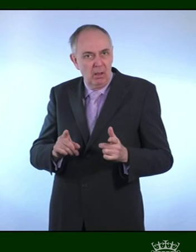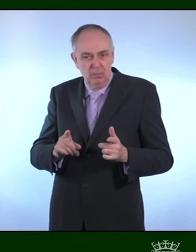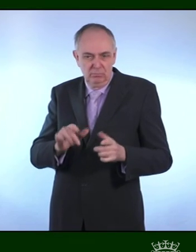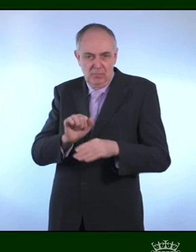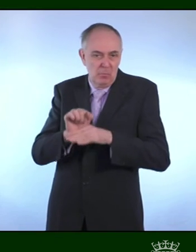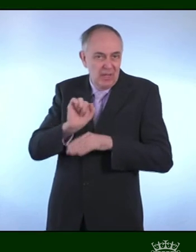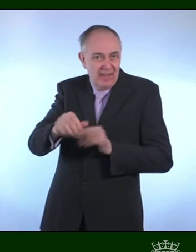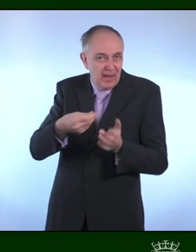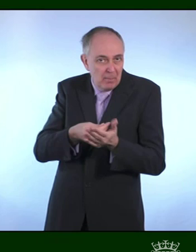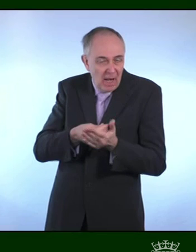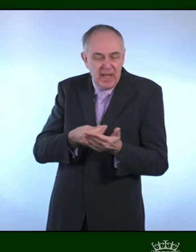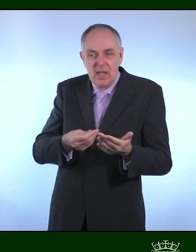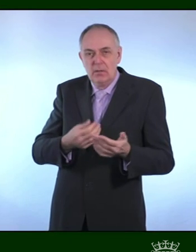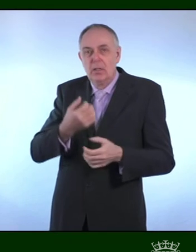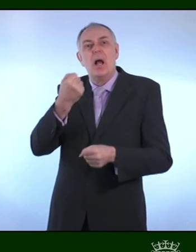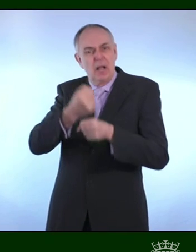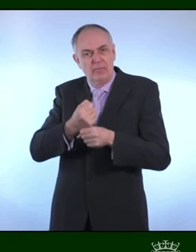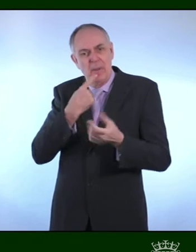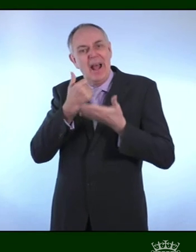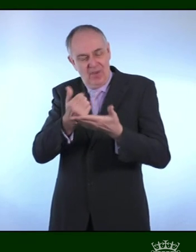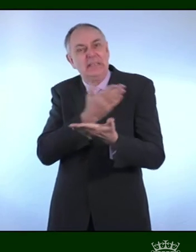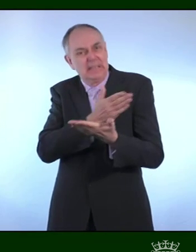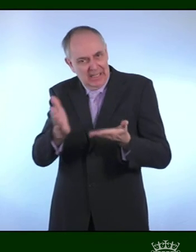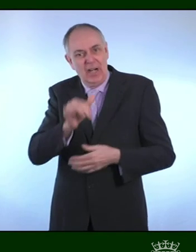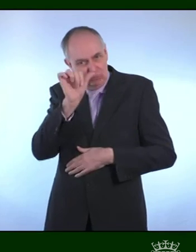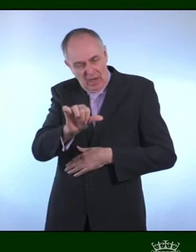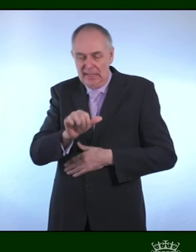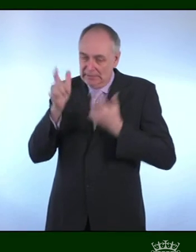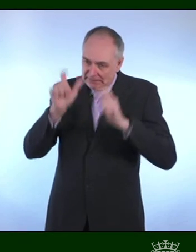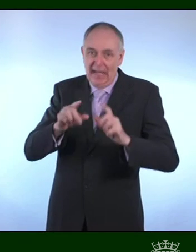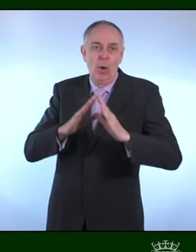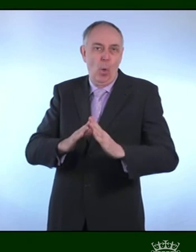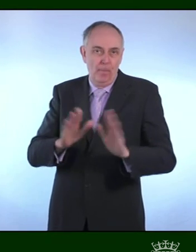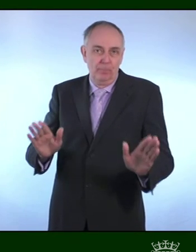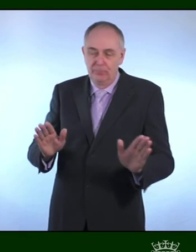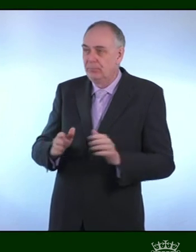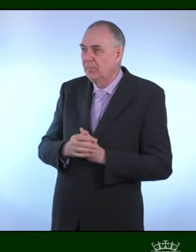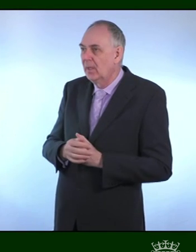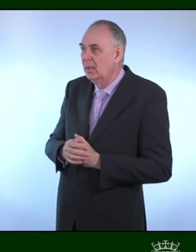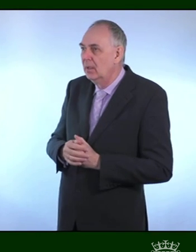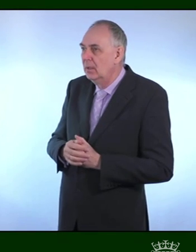As he has just said, the Government’s advice is clear: stay home to support the NHS and to protect lives.